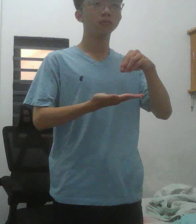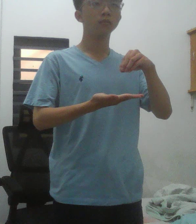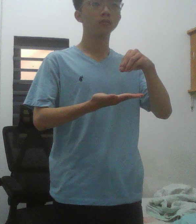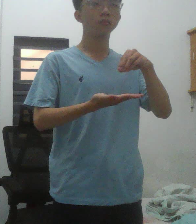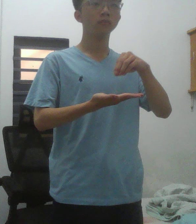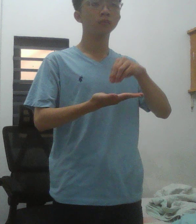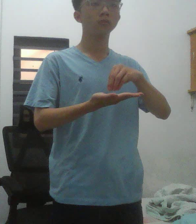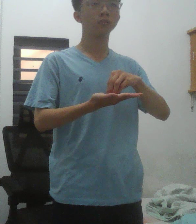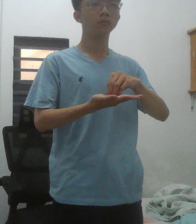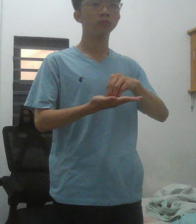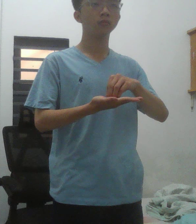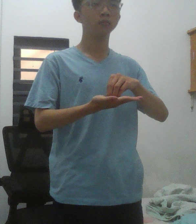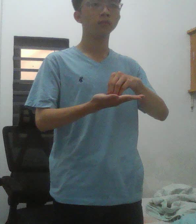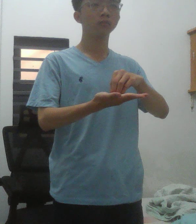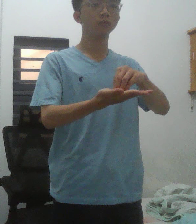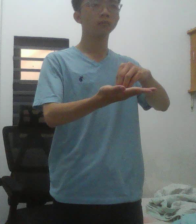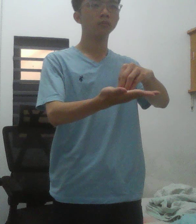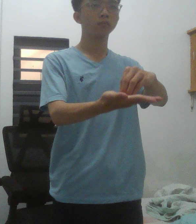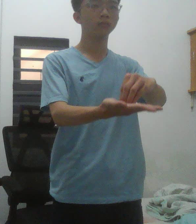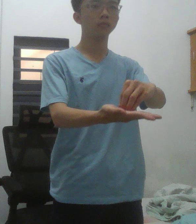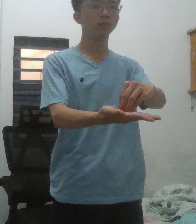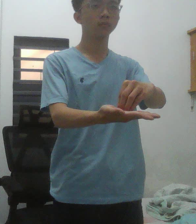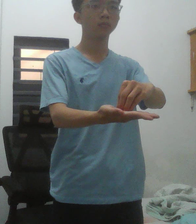san pham